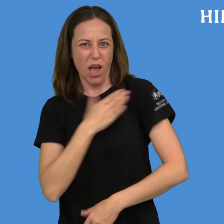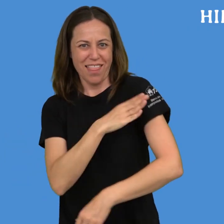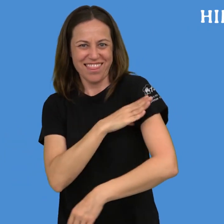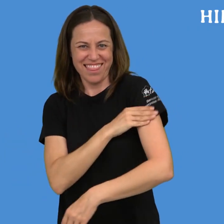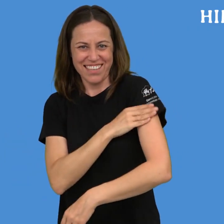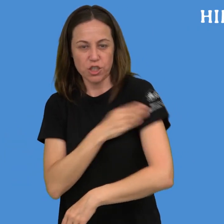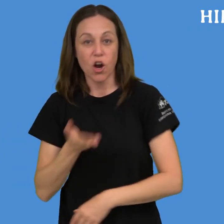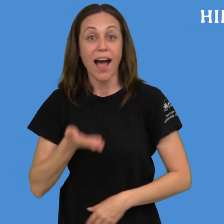tensión